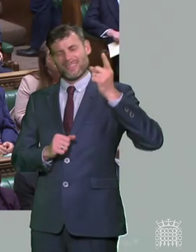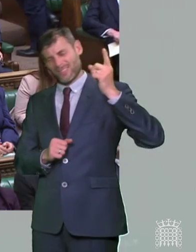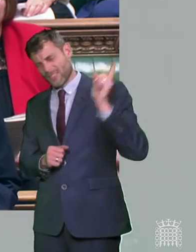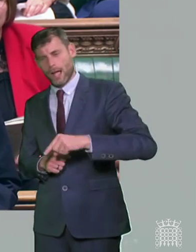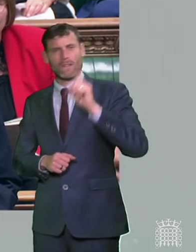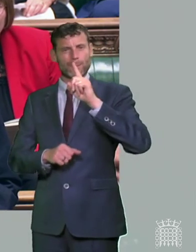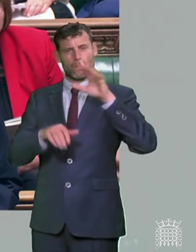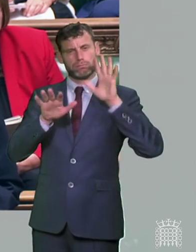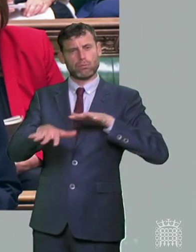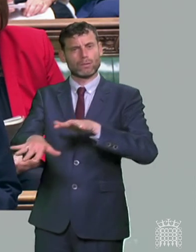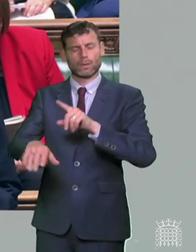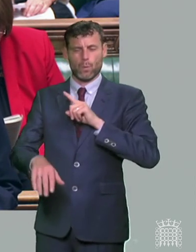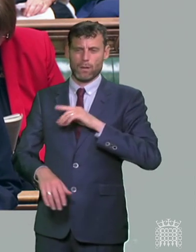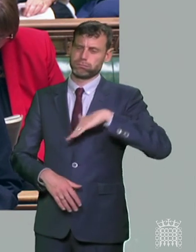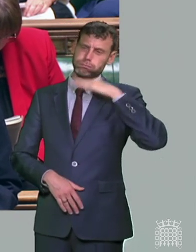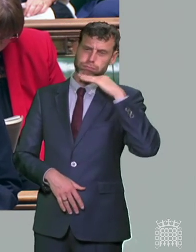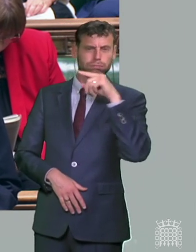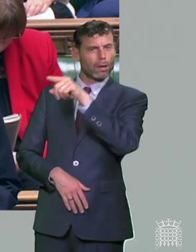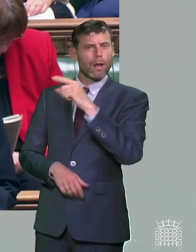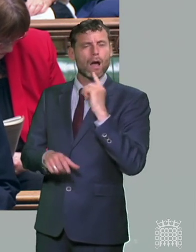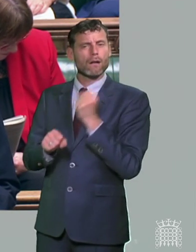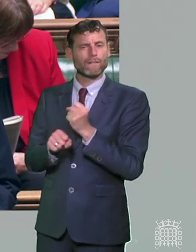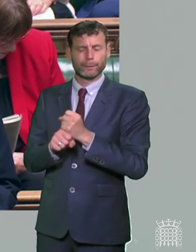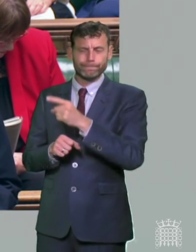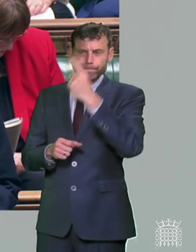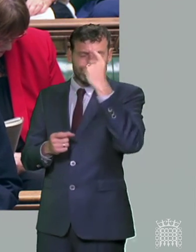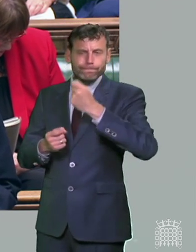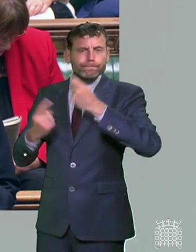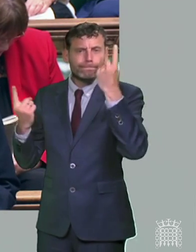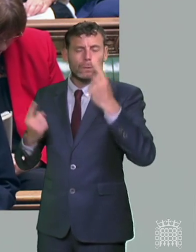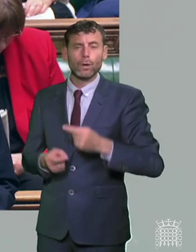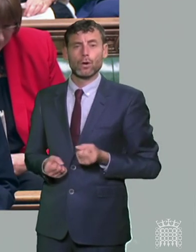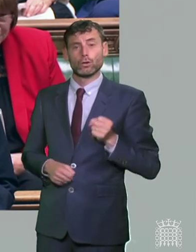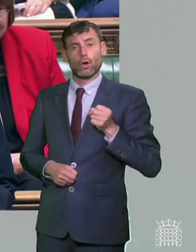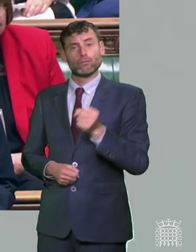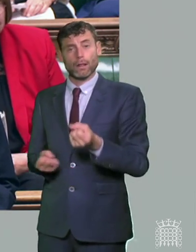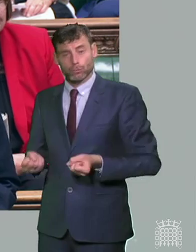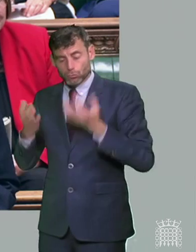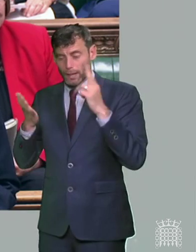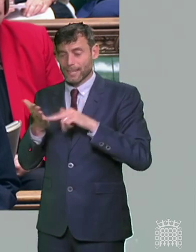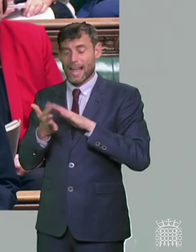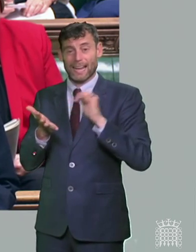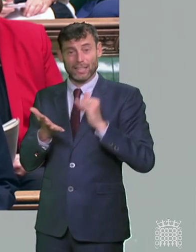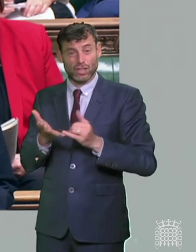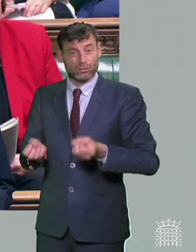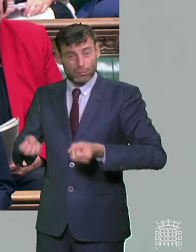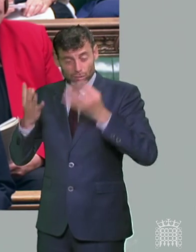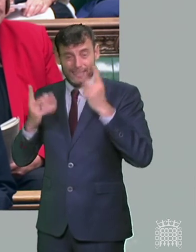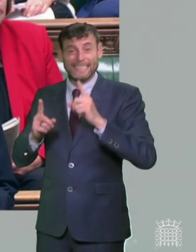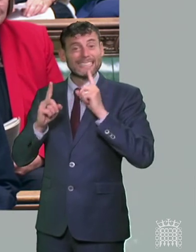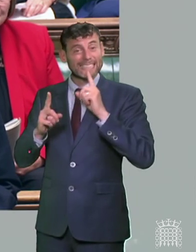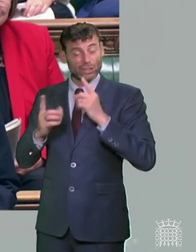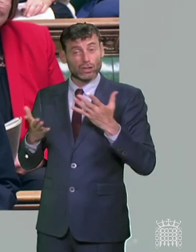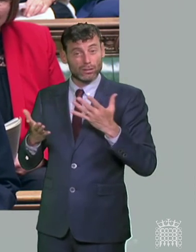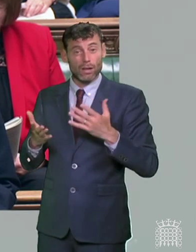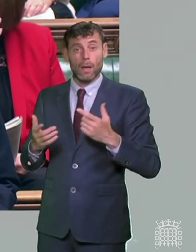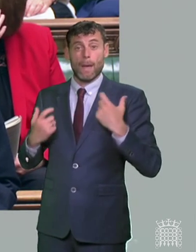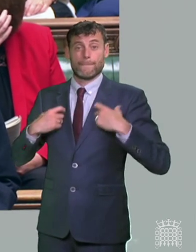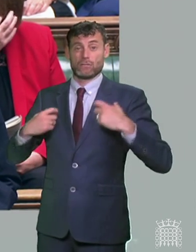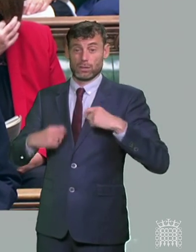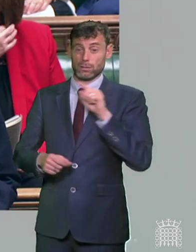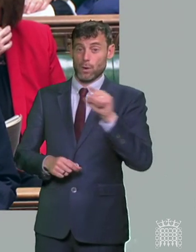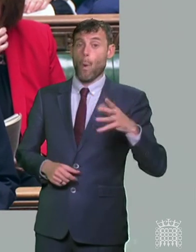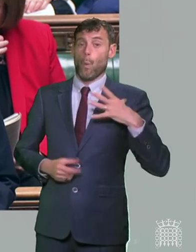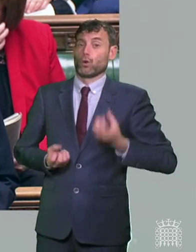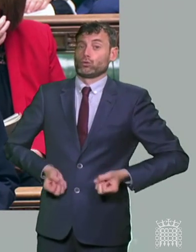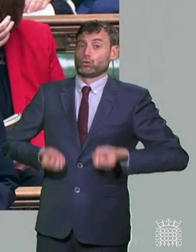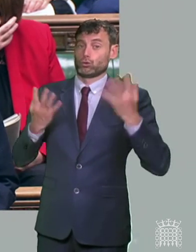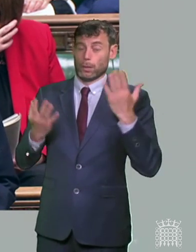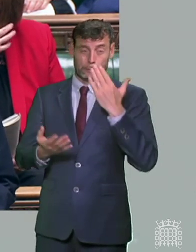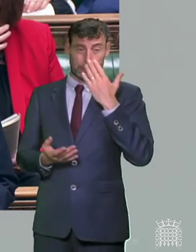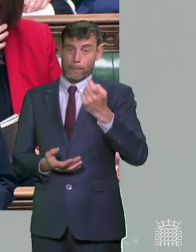marching through London last weekend protesting against this out-of-touch Government, rail workers are on strike, and Royal Mail workers, NHS workers, teachers and even barristers are on the verge of taking industrial action.